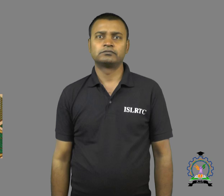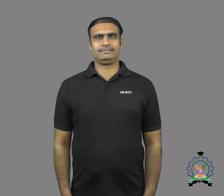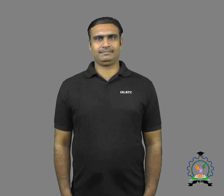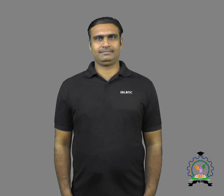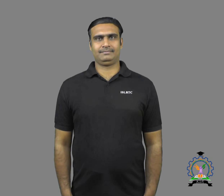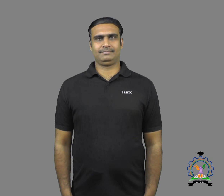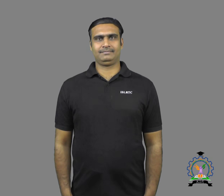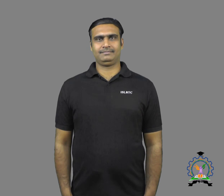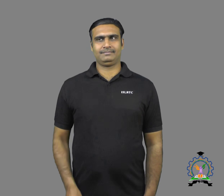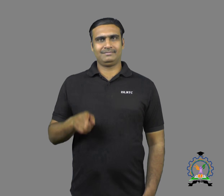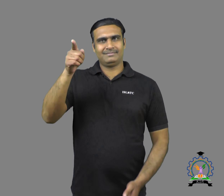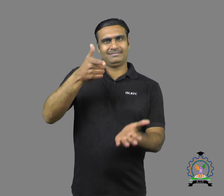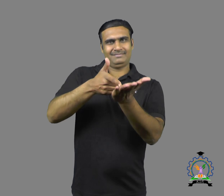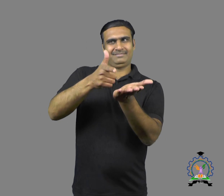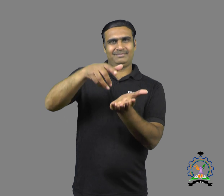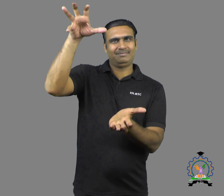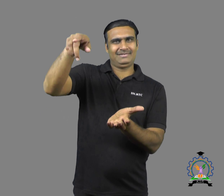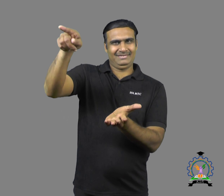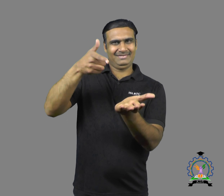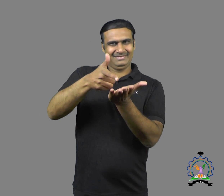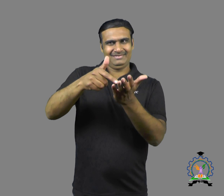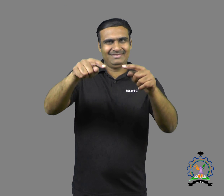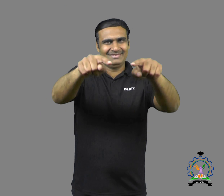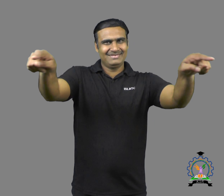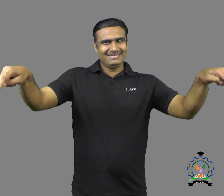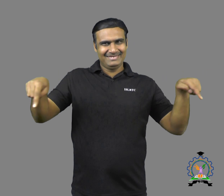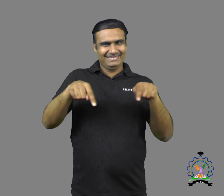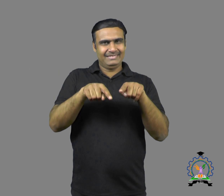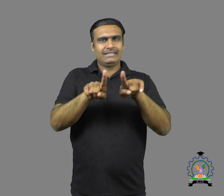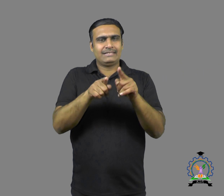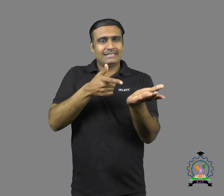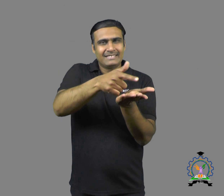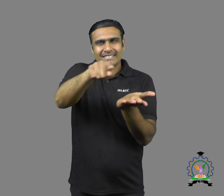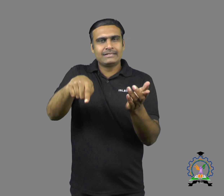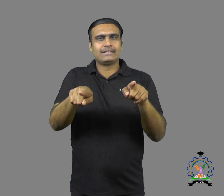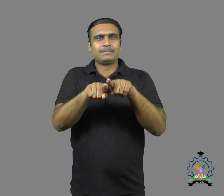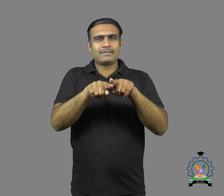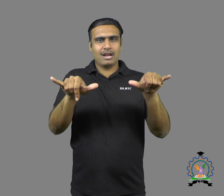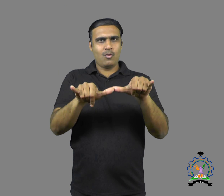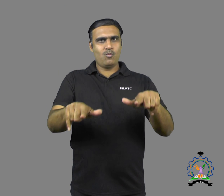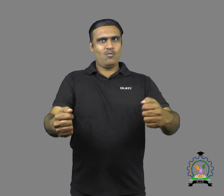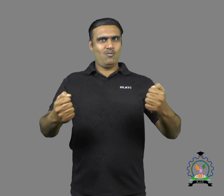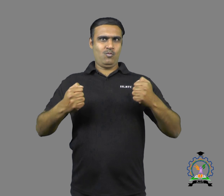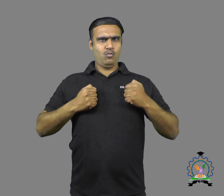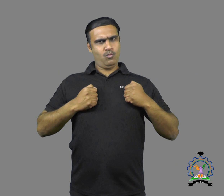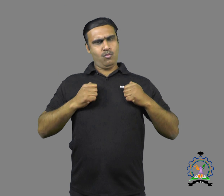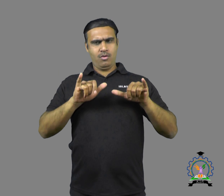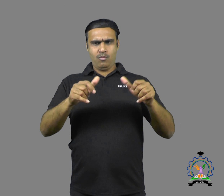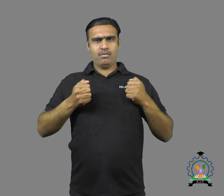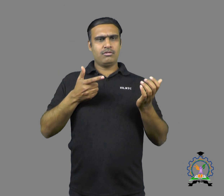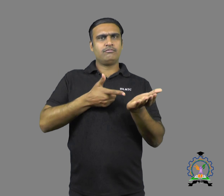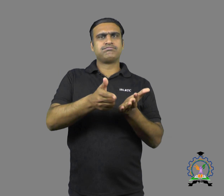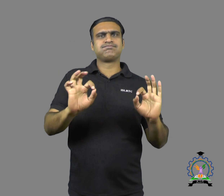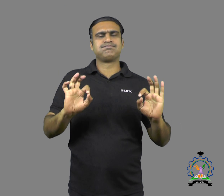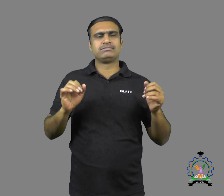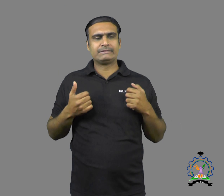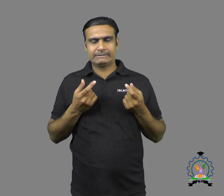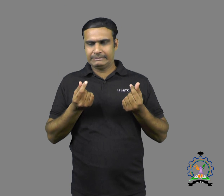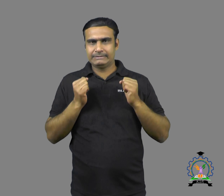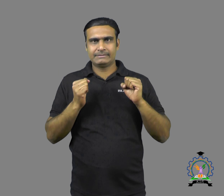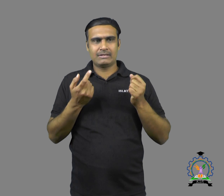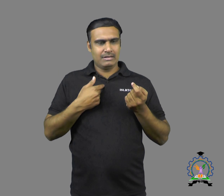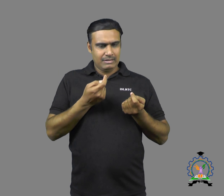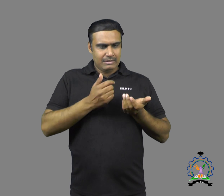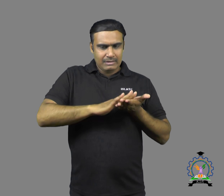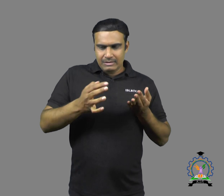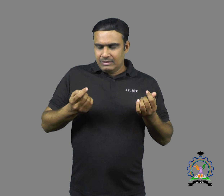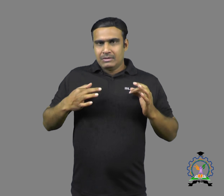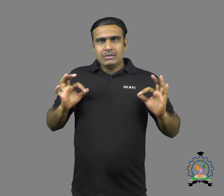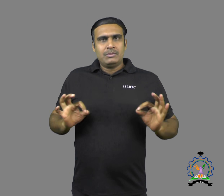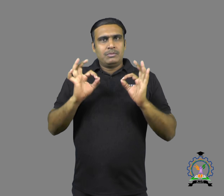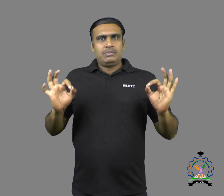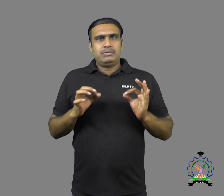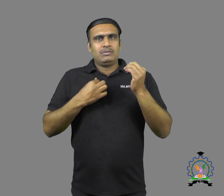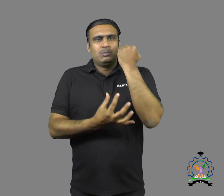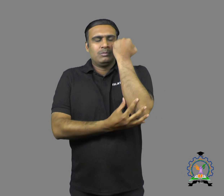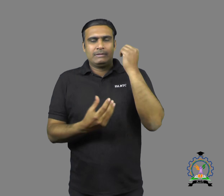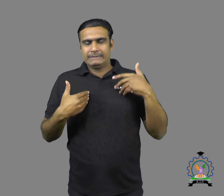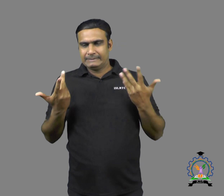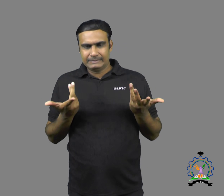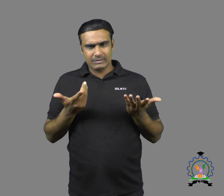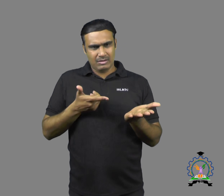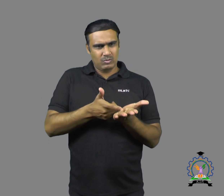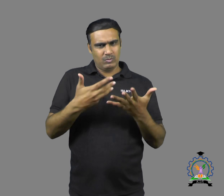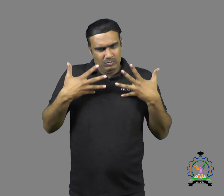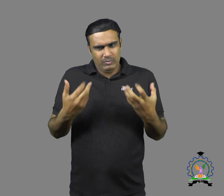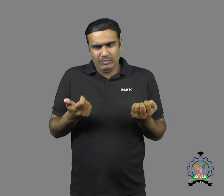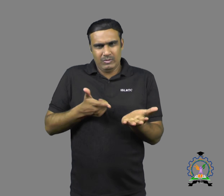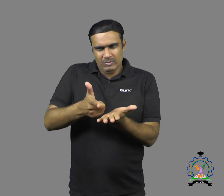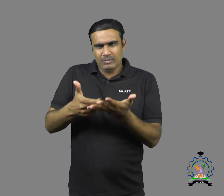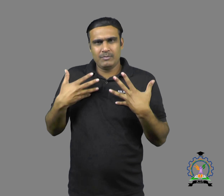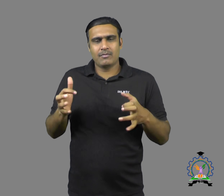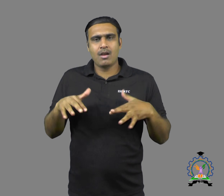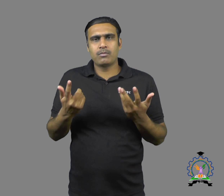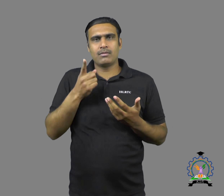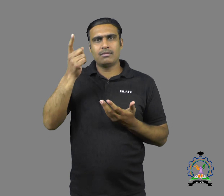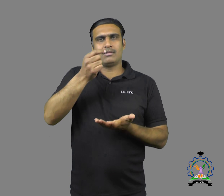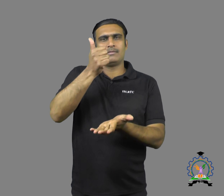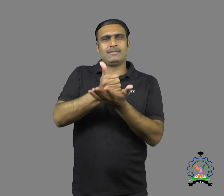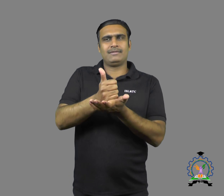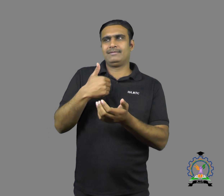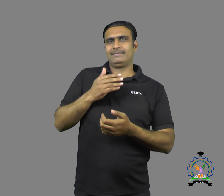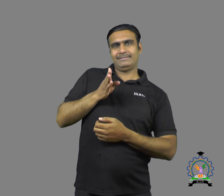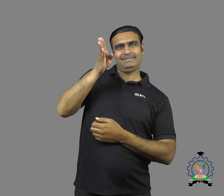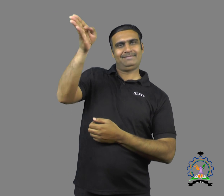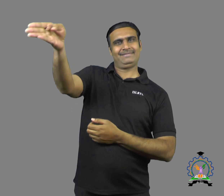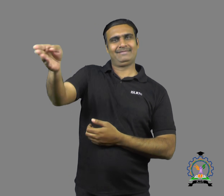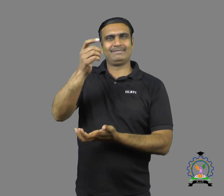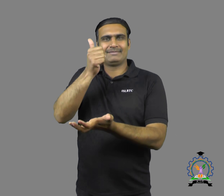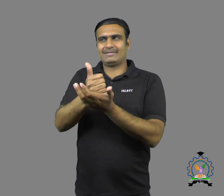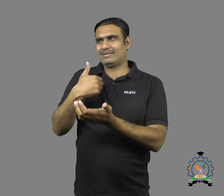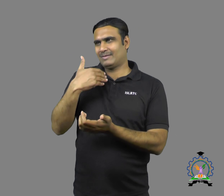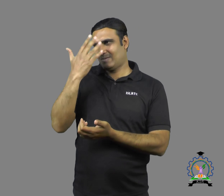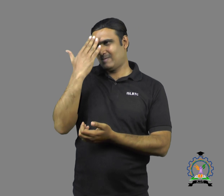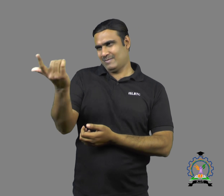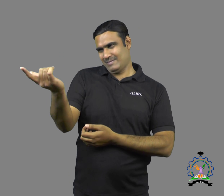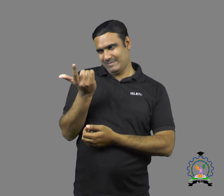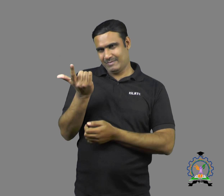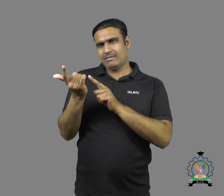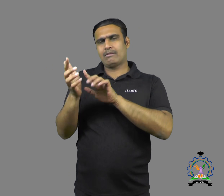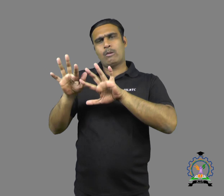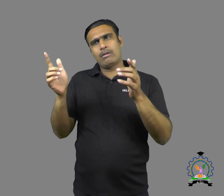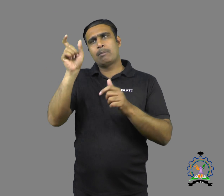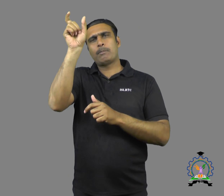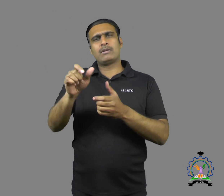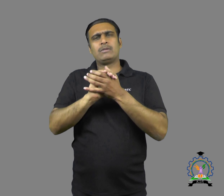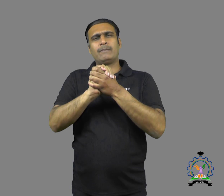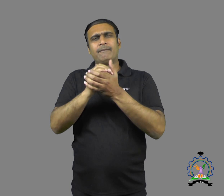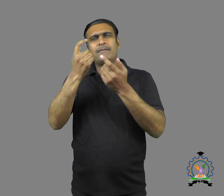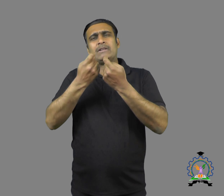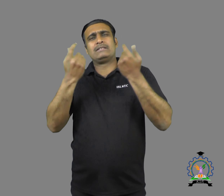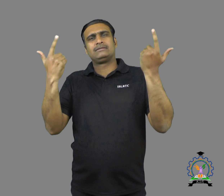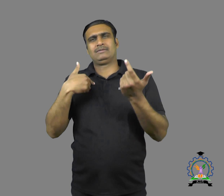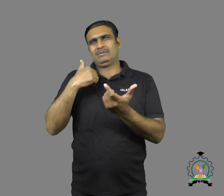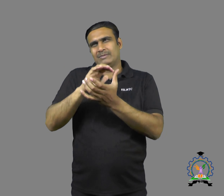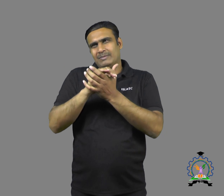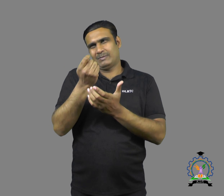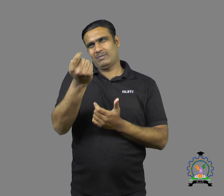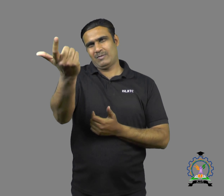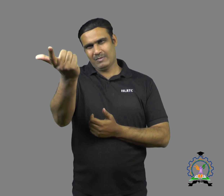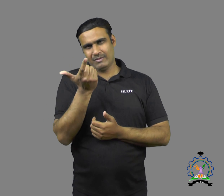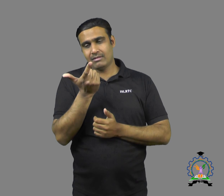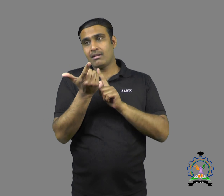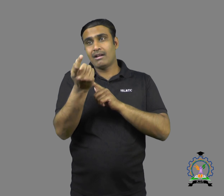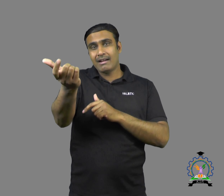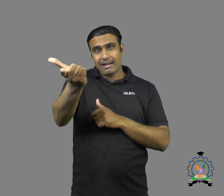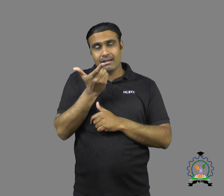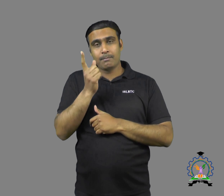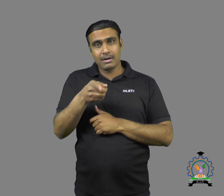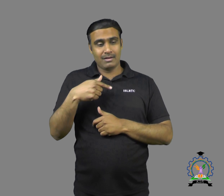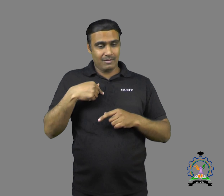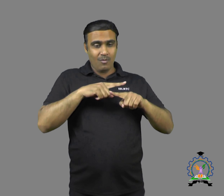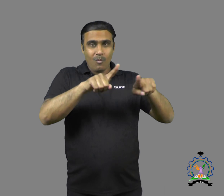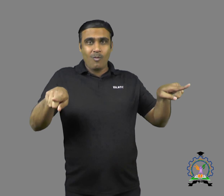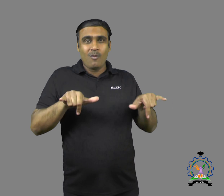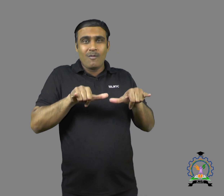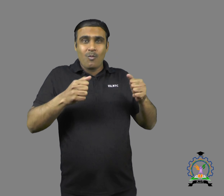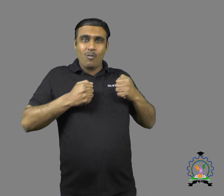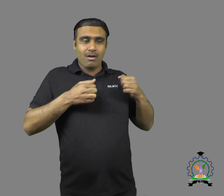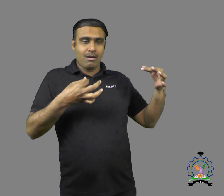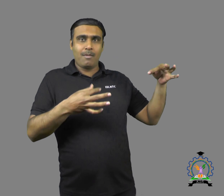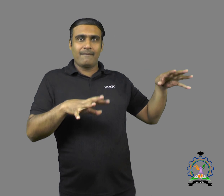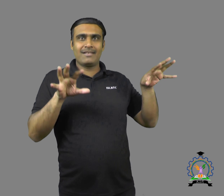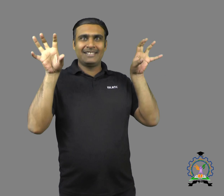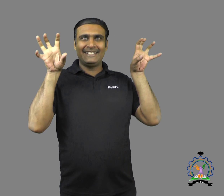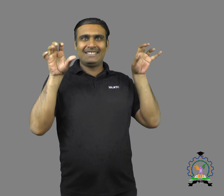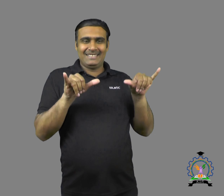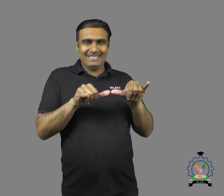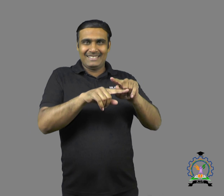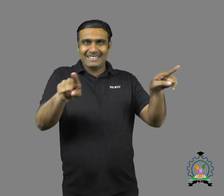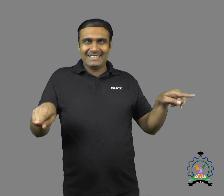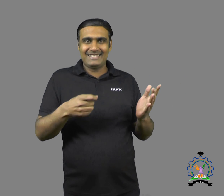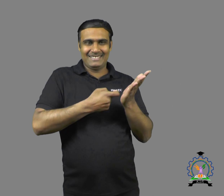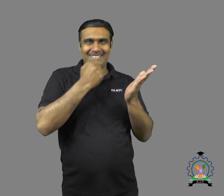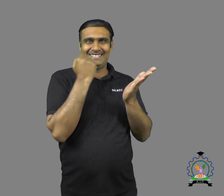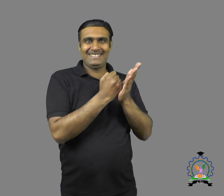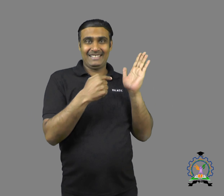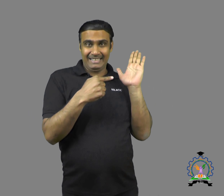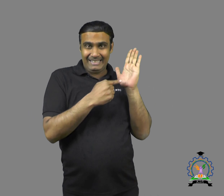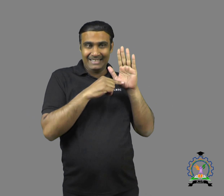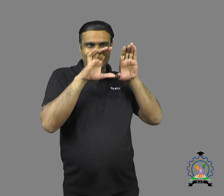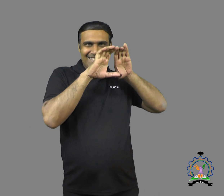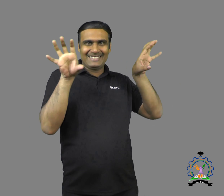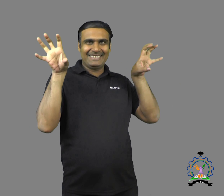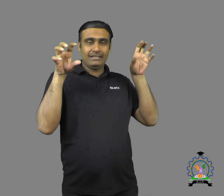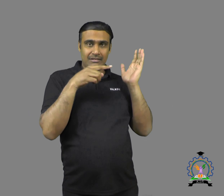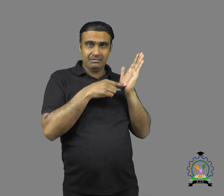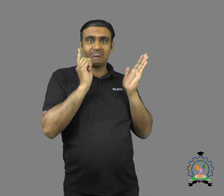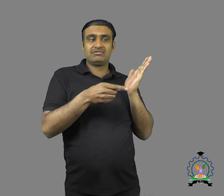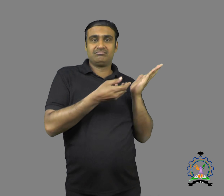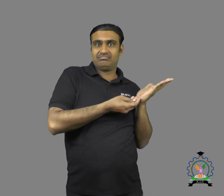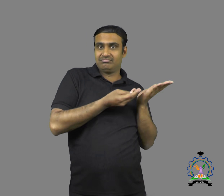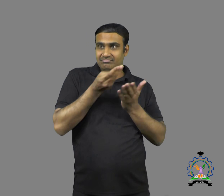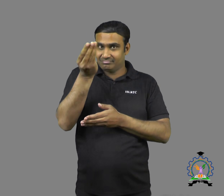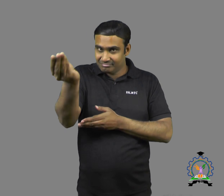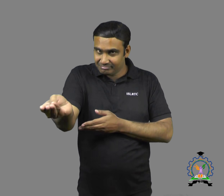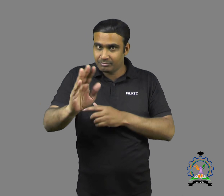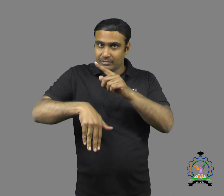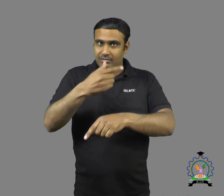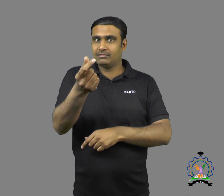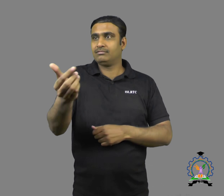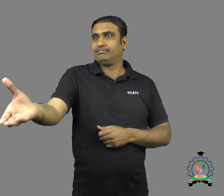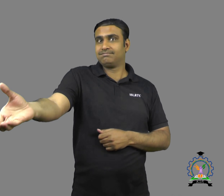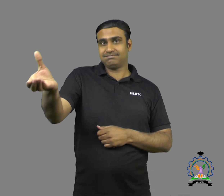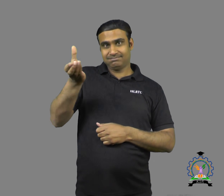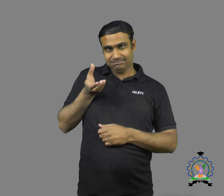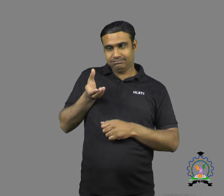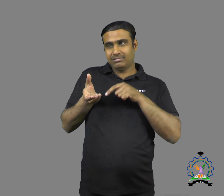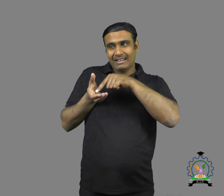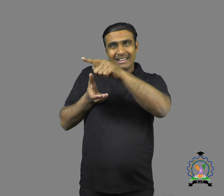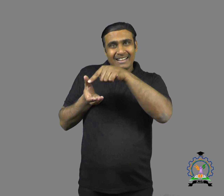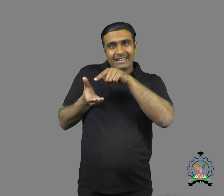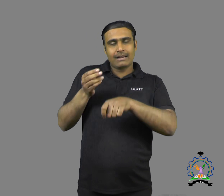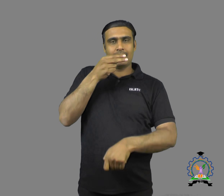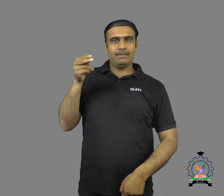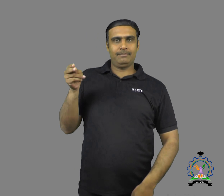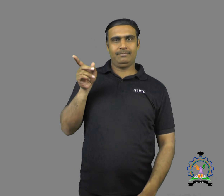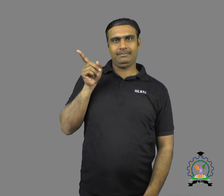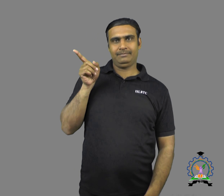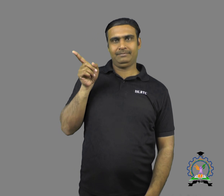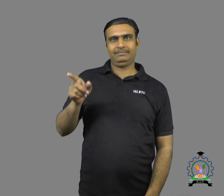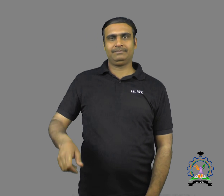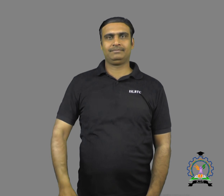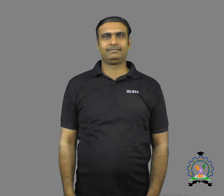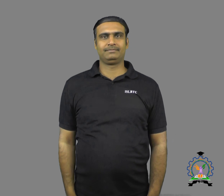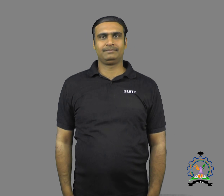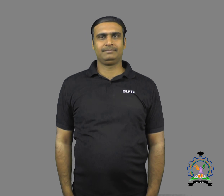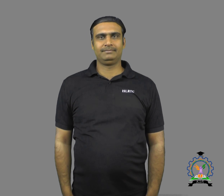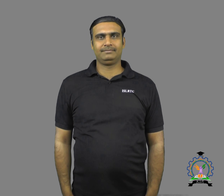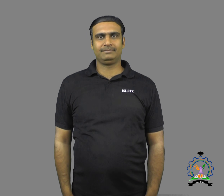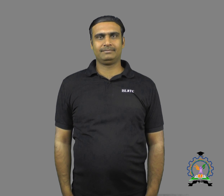Farm Mortgage Loan